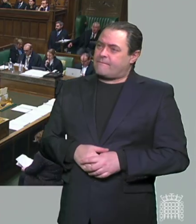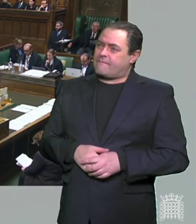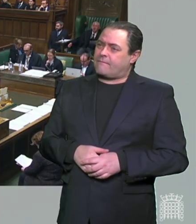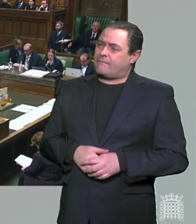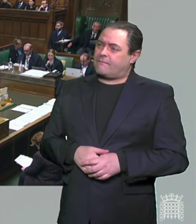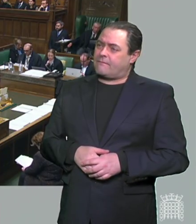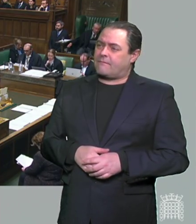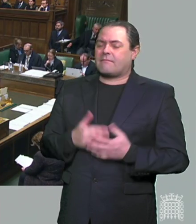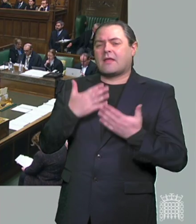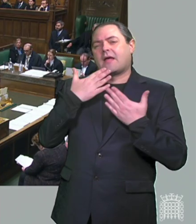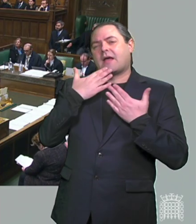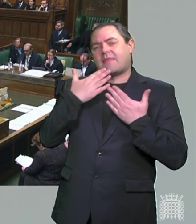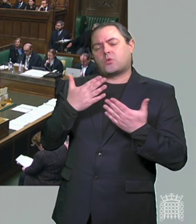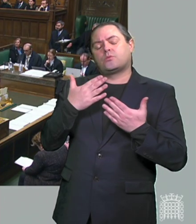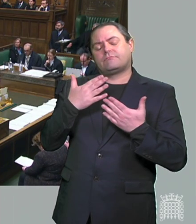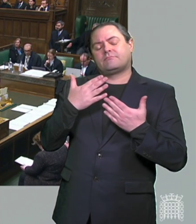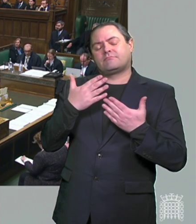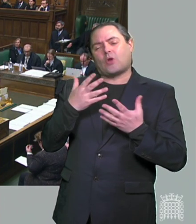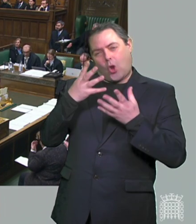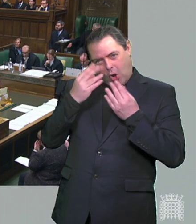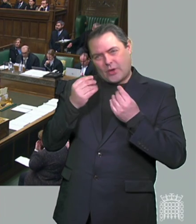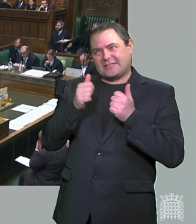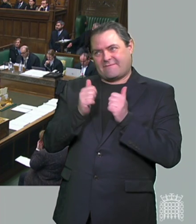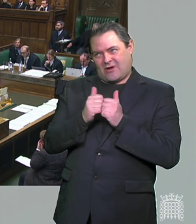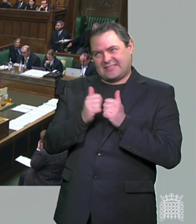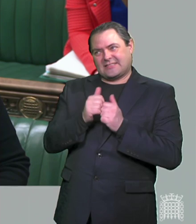I thank my right honourable and learned Friend for his question.